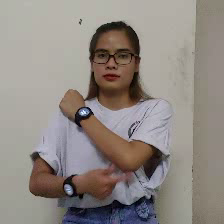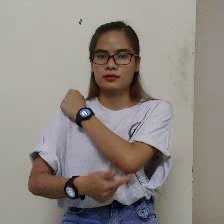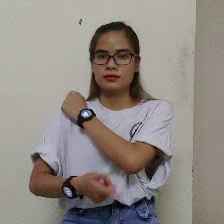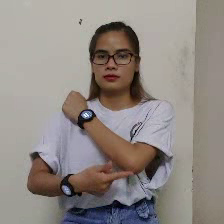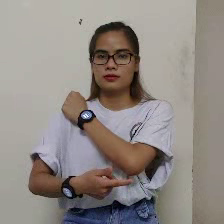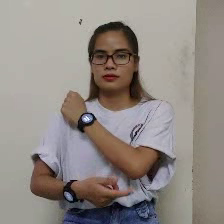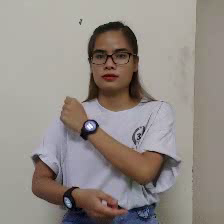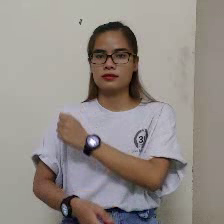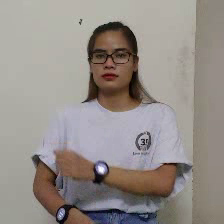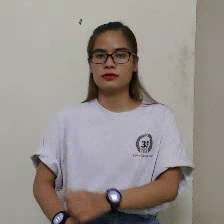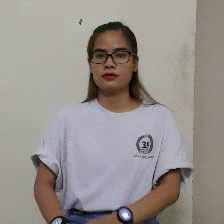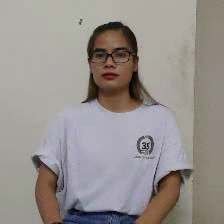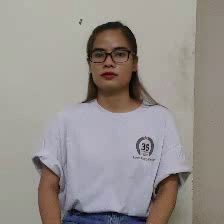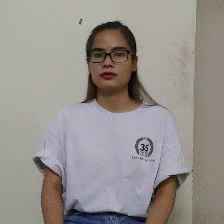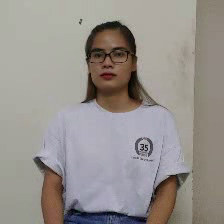Cám dỗ